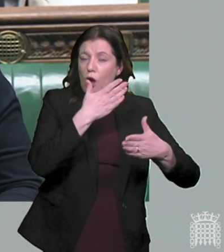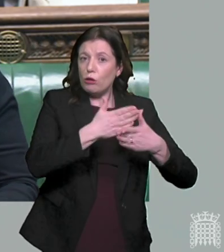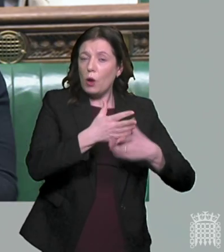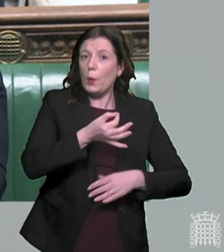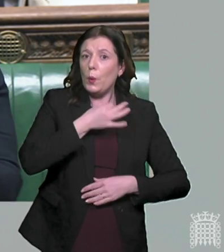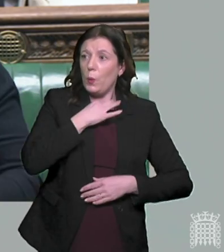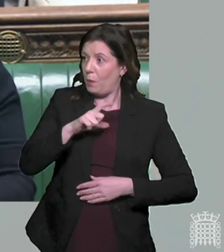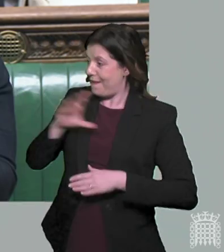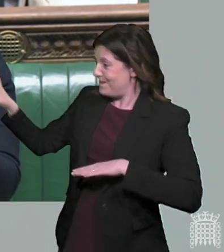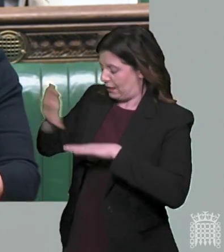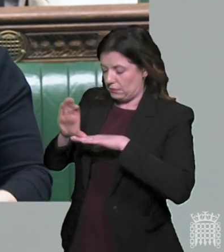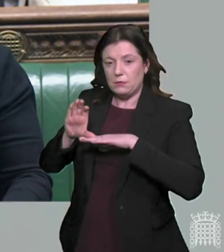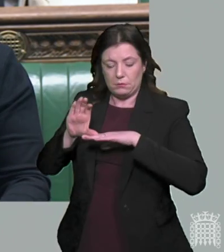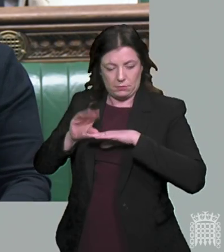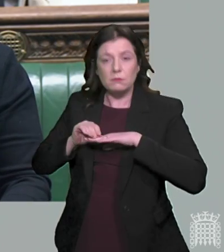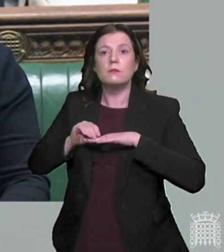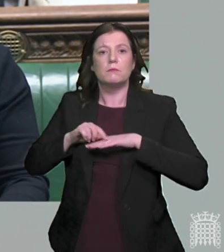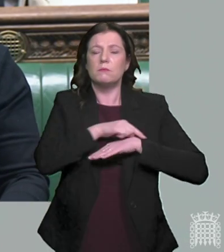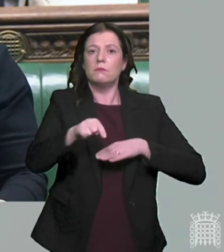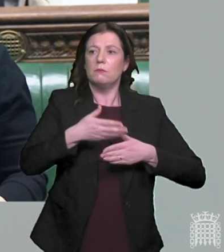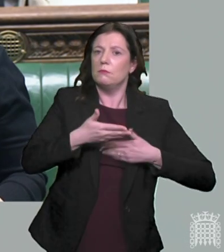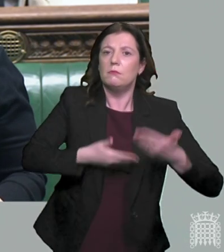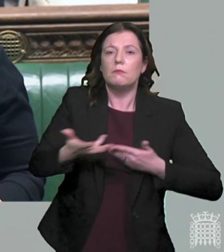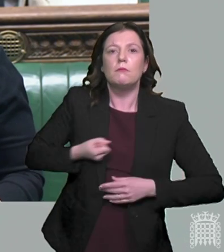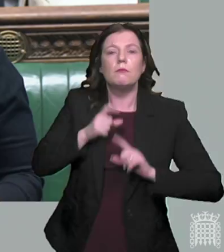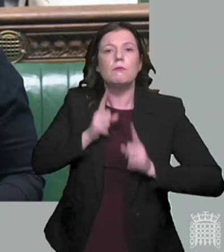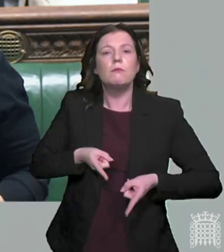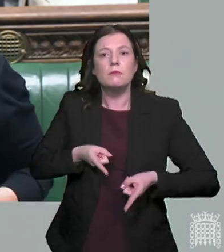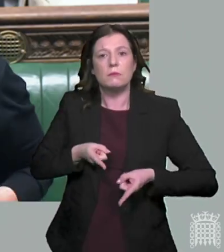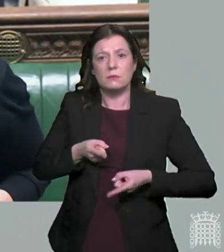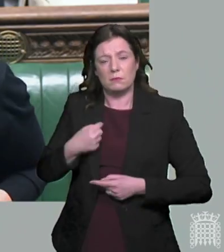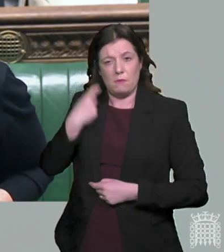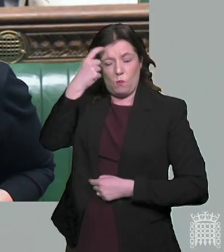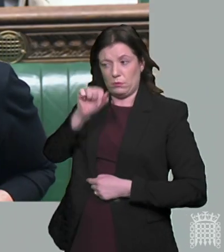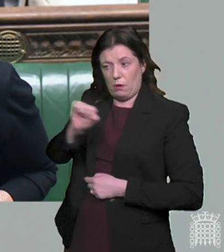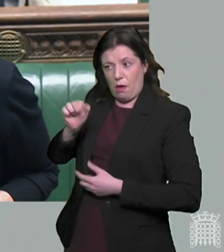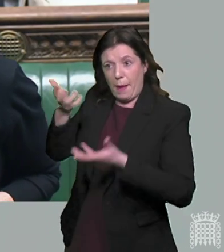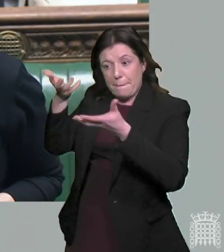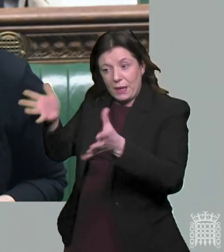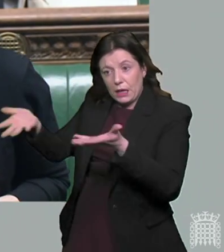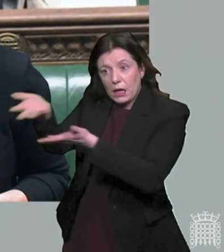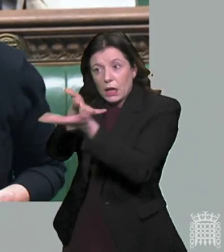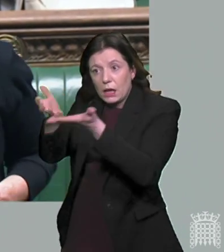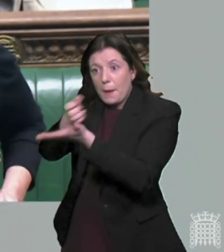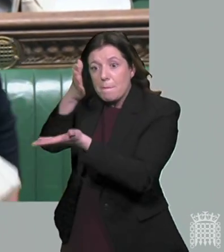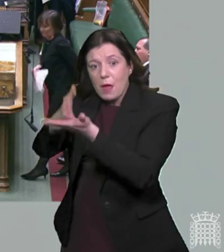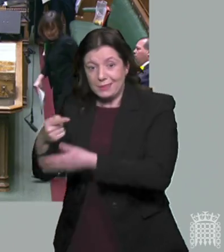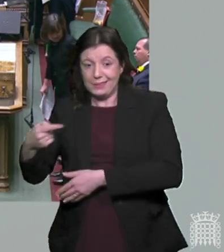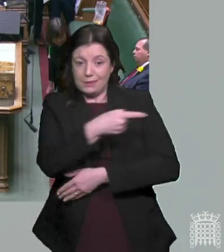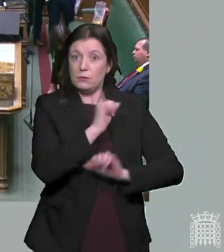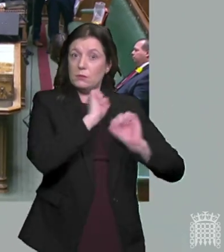What conversations has he and the Secretary of State had with Cabinet colleagues to protect those valuable skilled jobs?